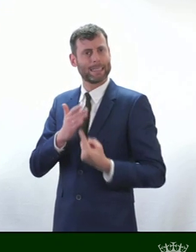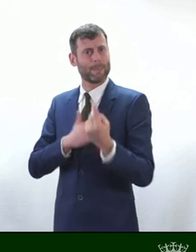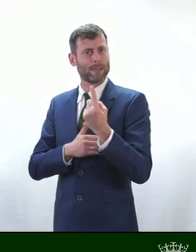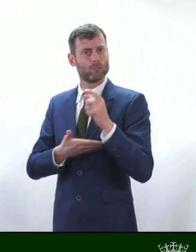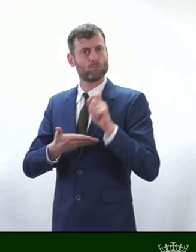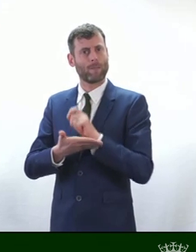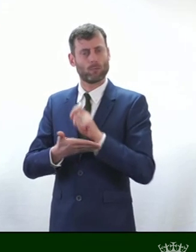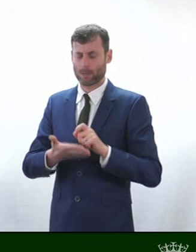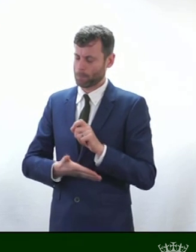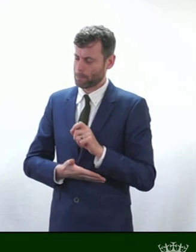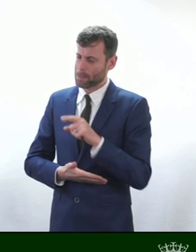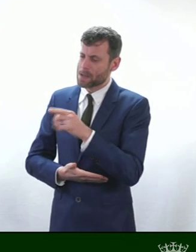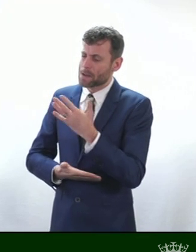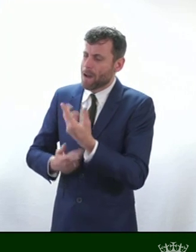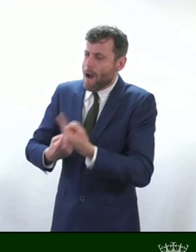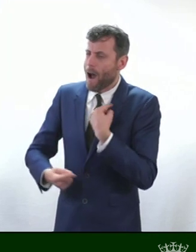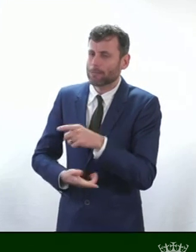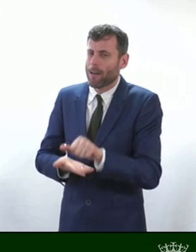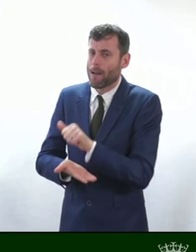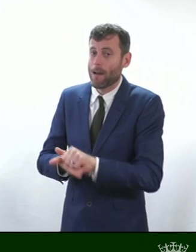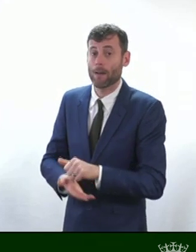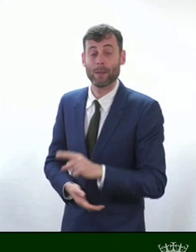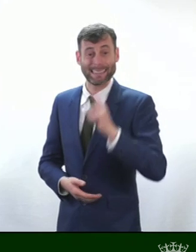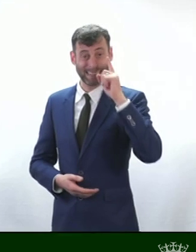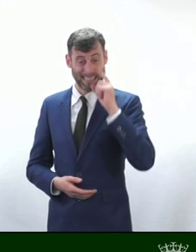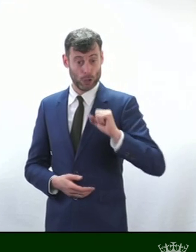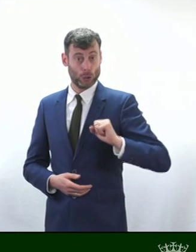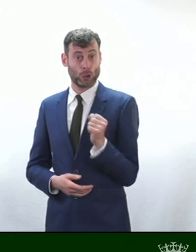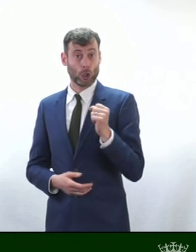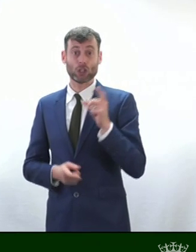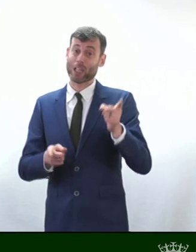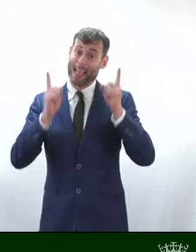First, there is the leadership of the First Minister, which Scots contrast with him.